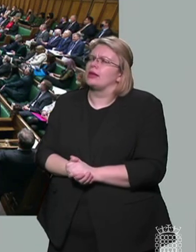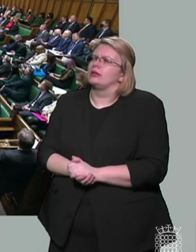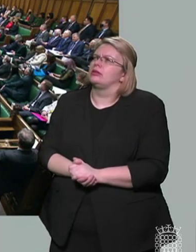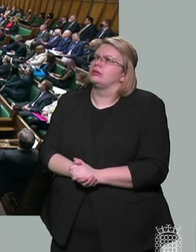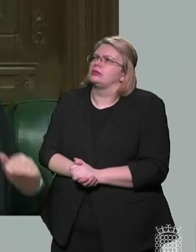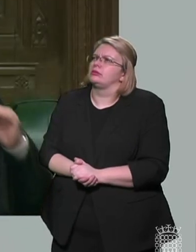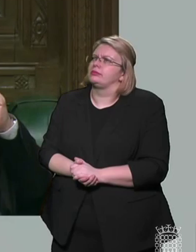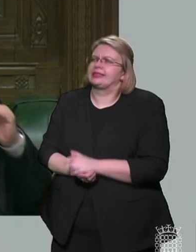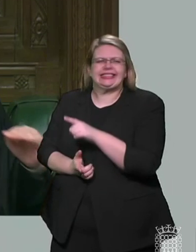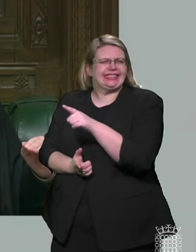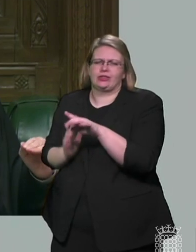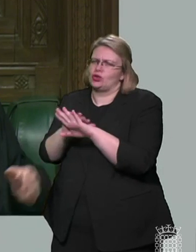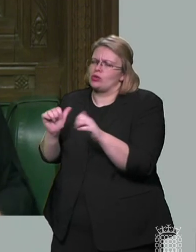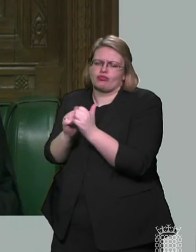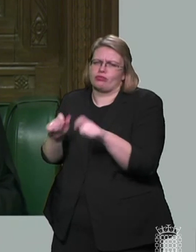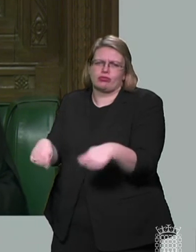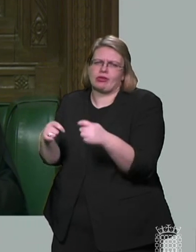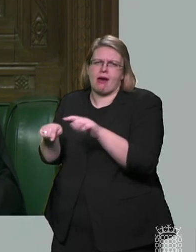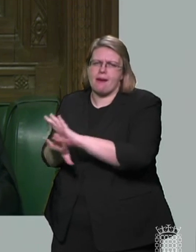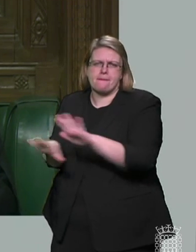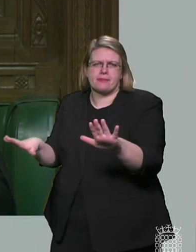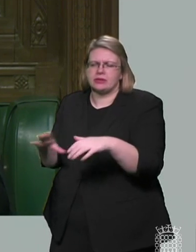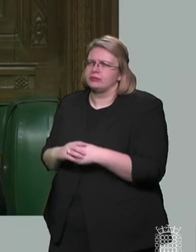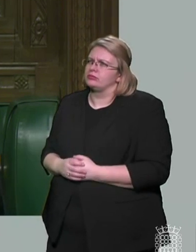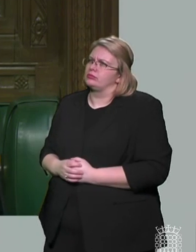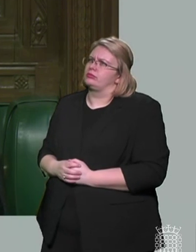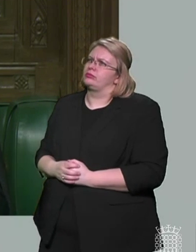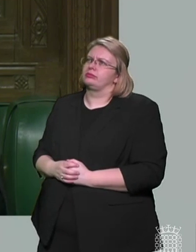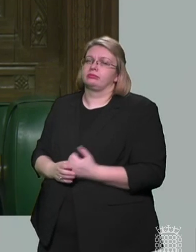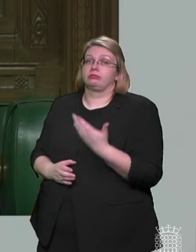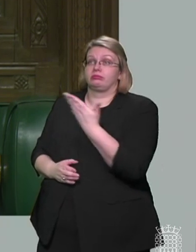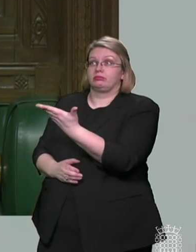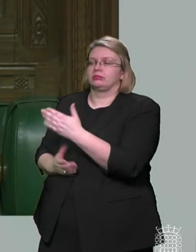Order. This is not the appropriate place to be raising that.